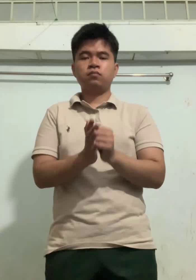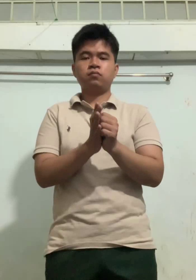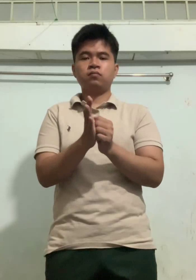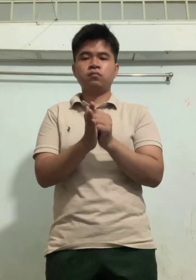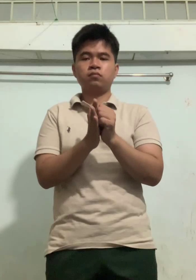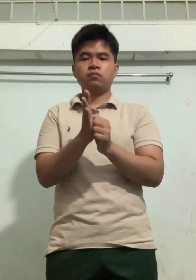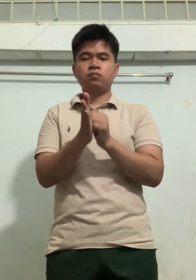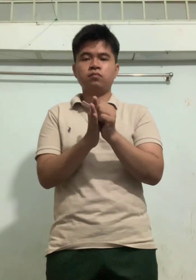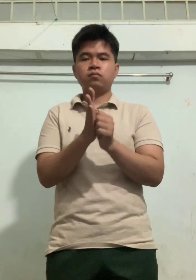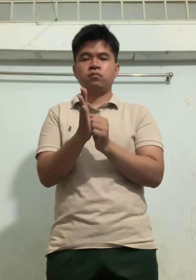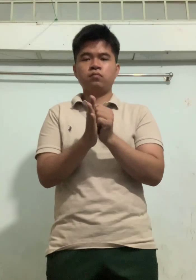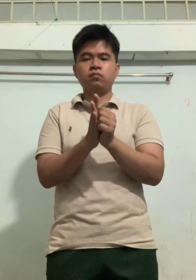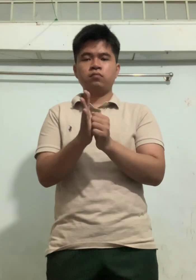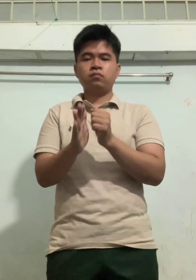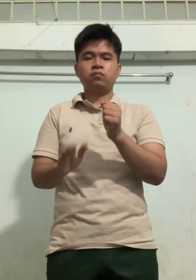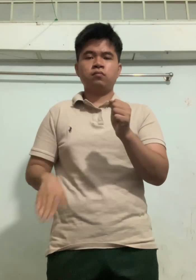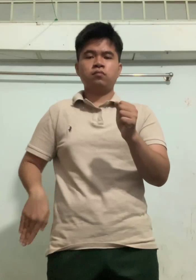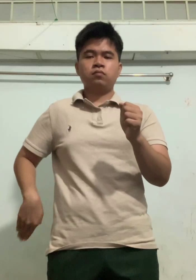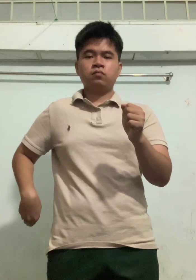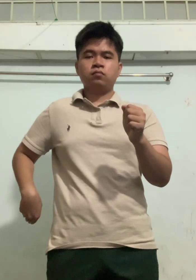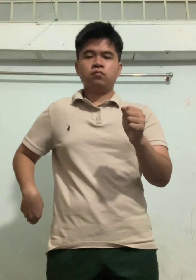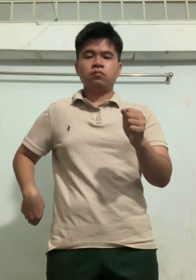thang sau